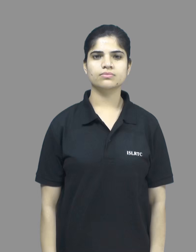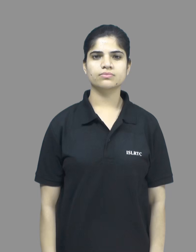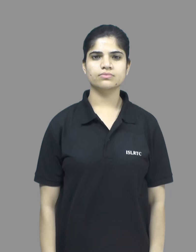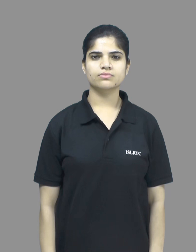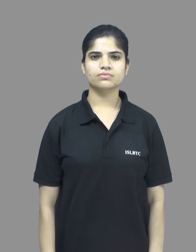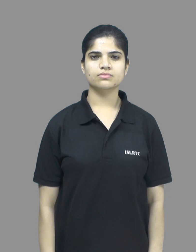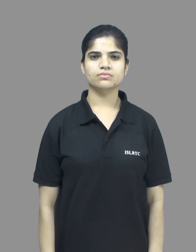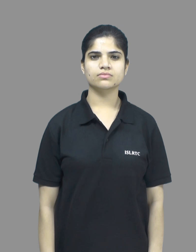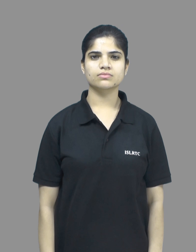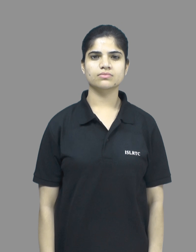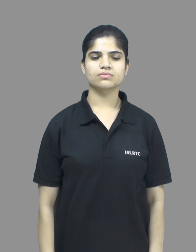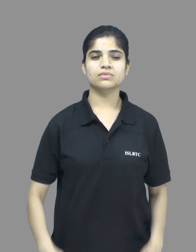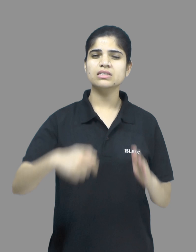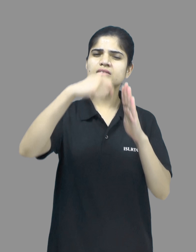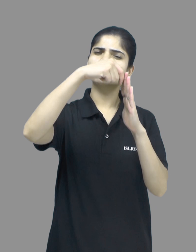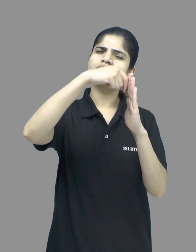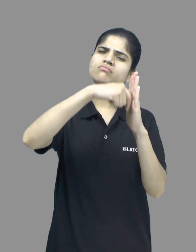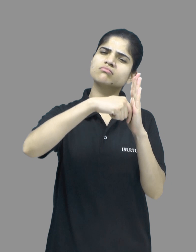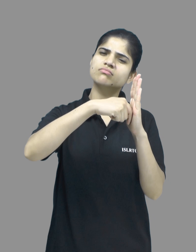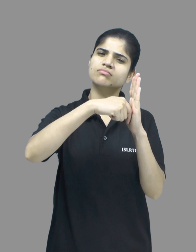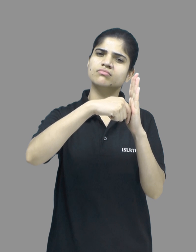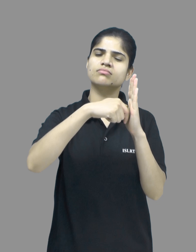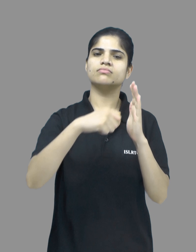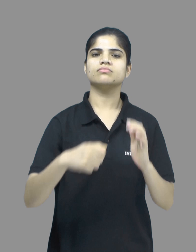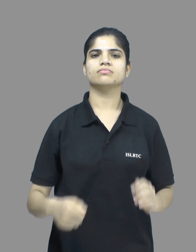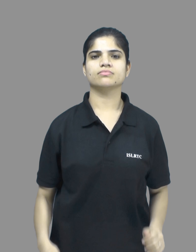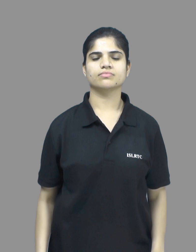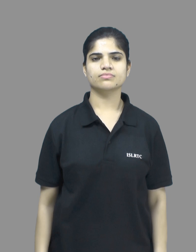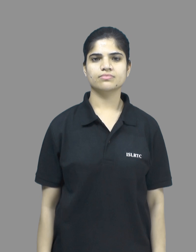Shallow